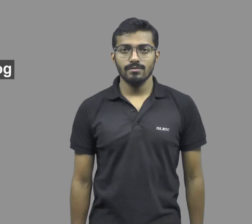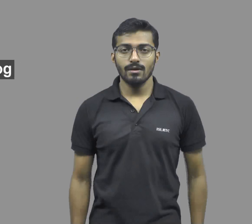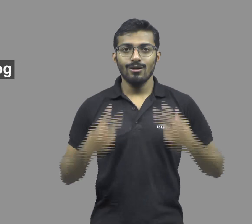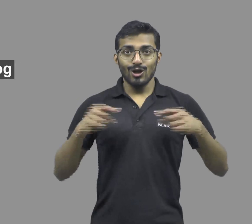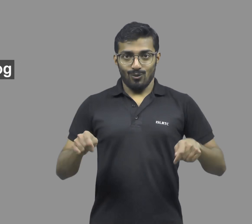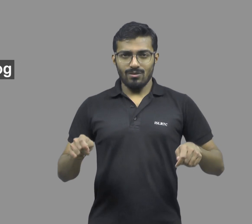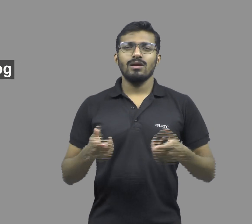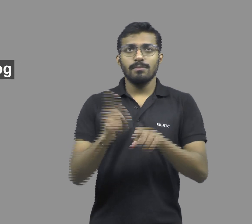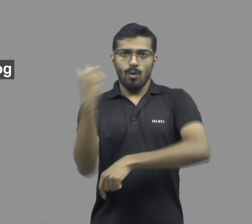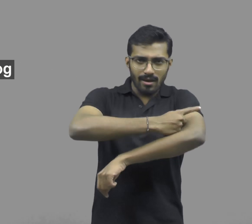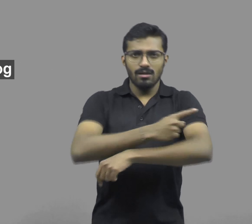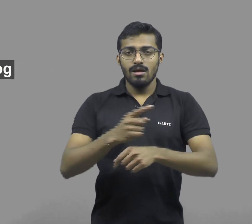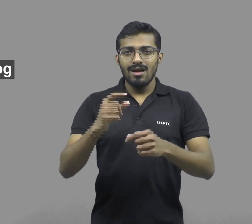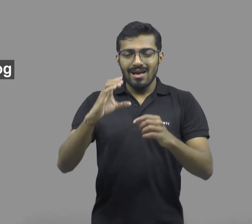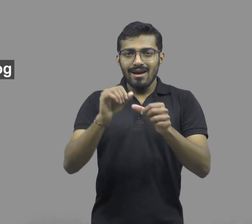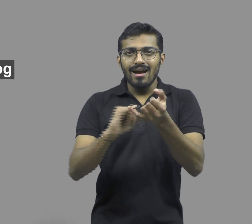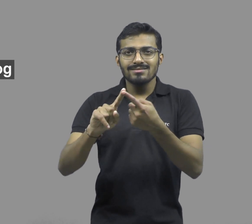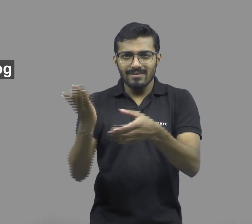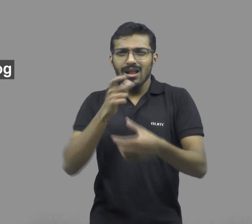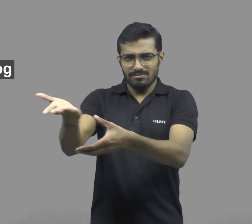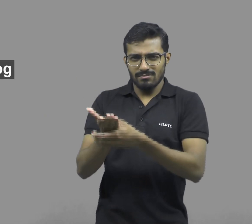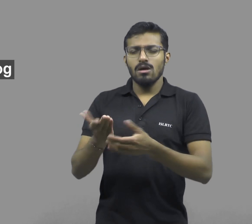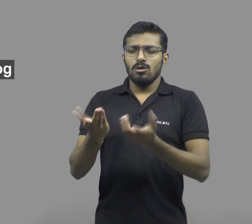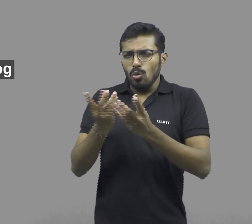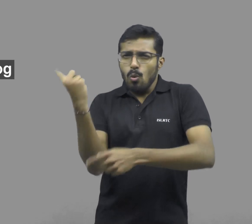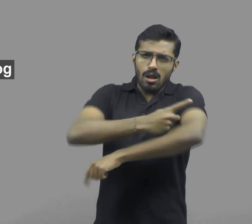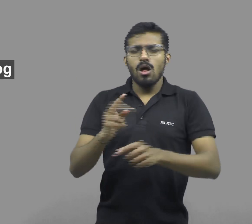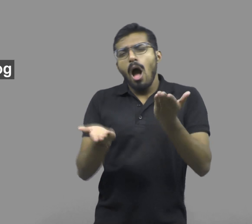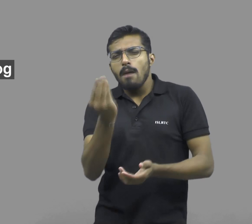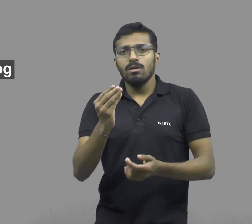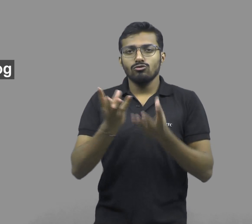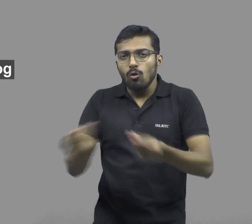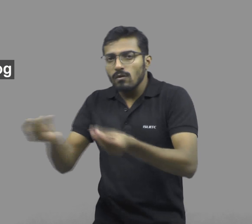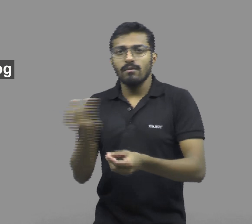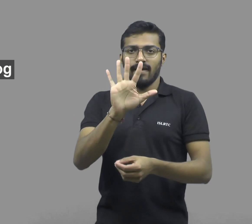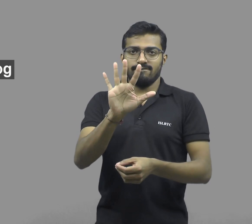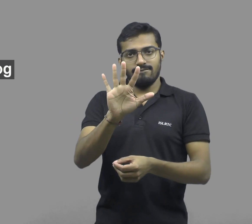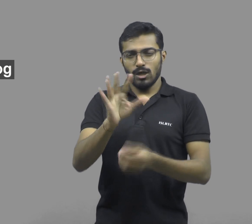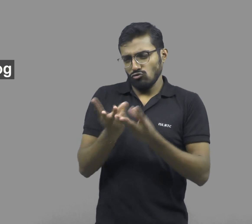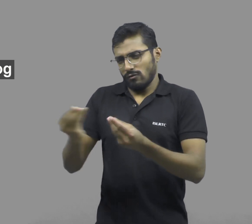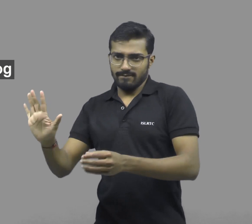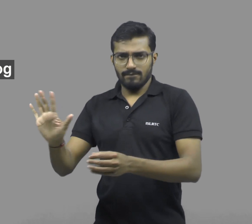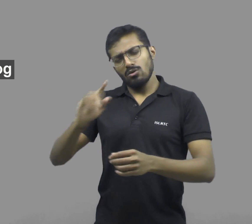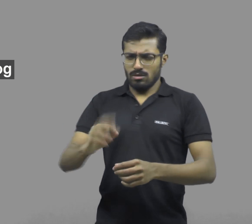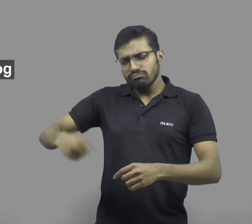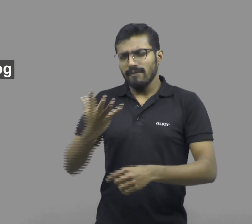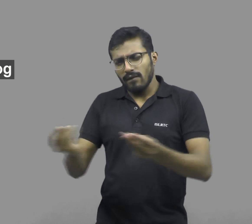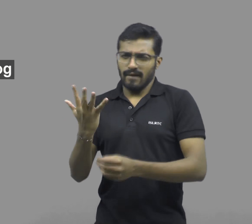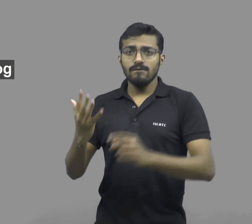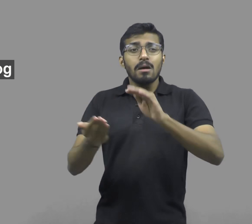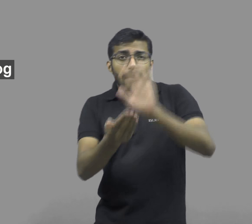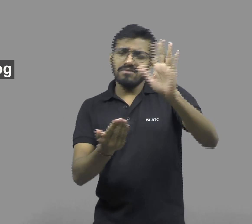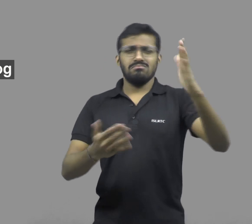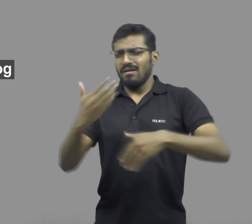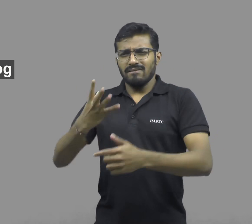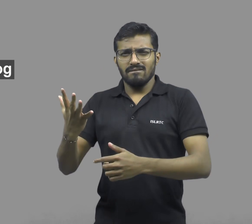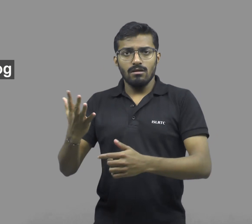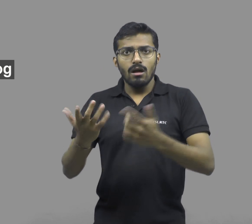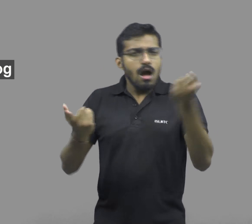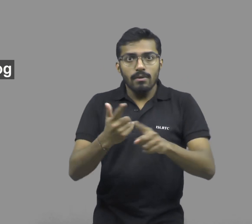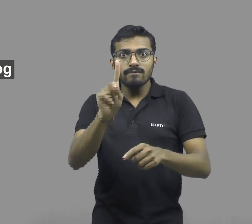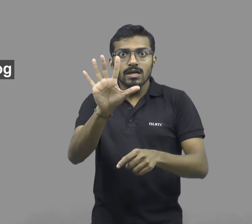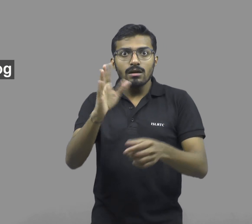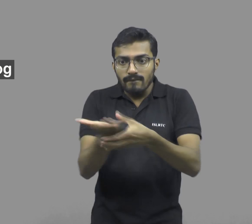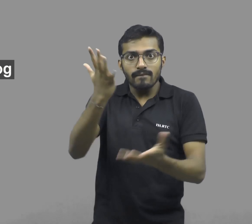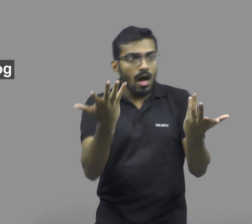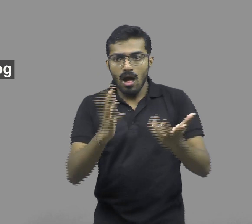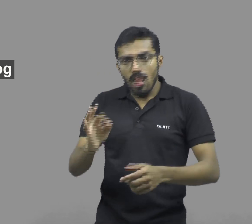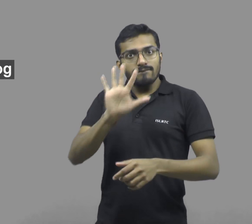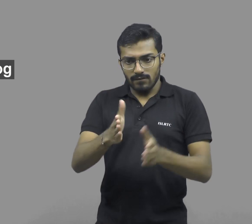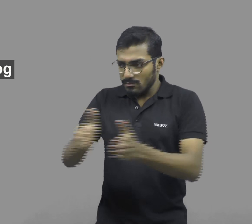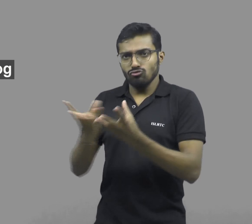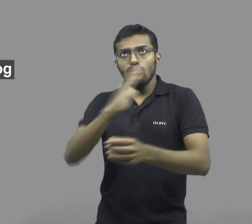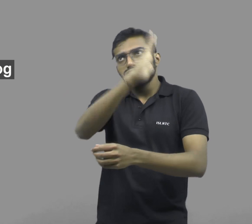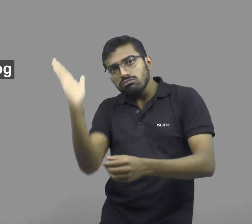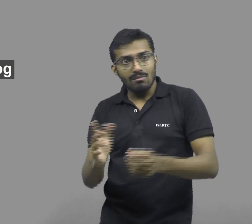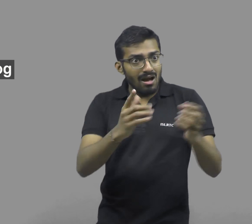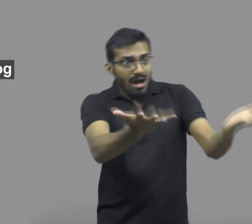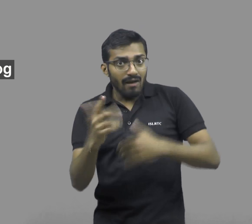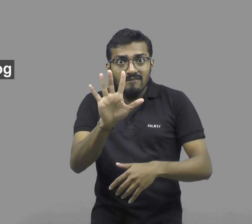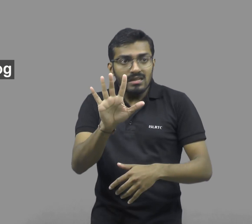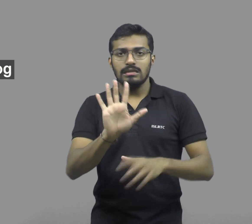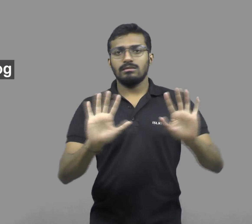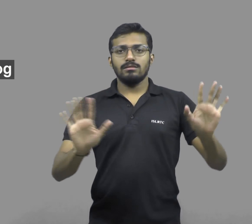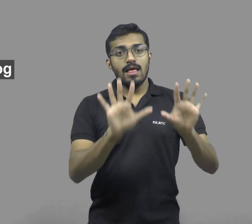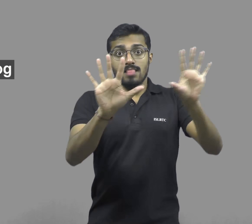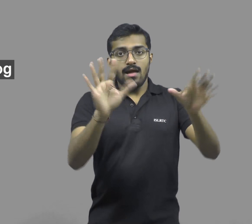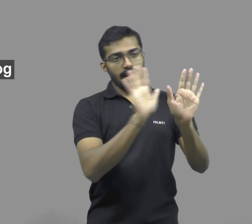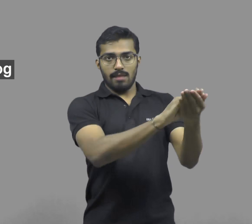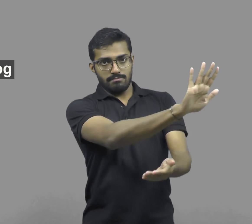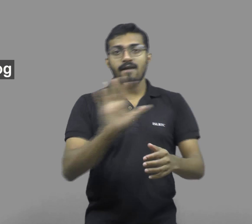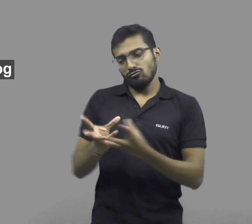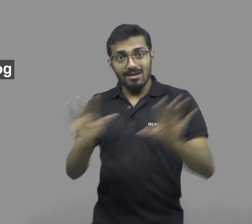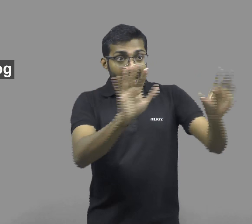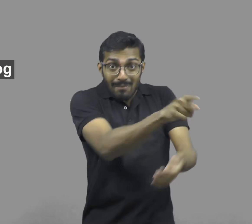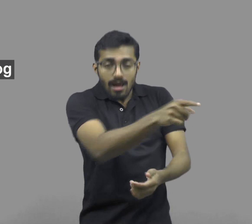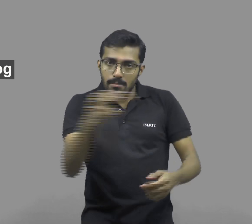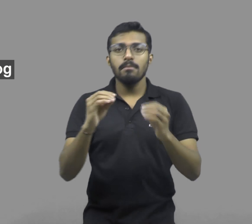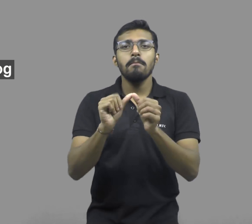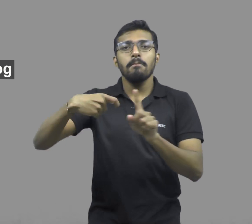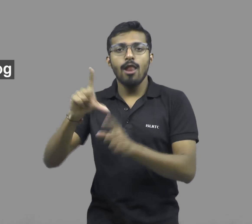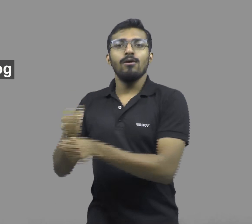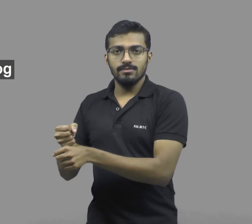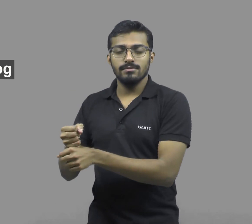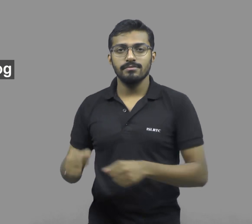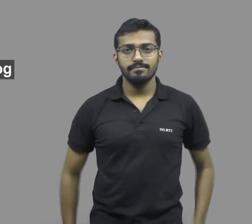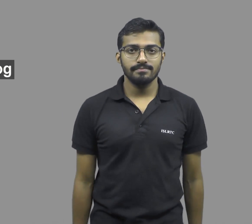Backlog